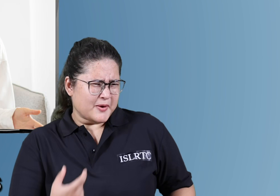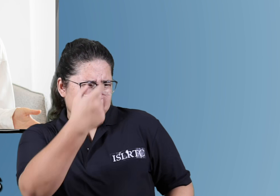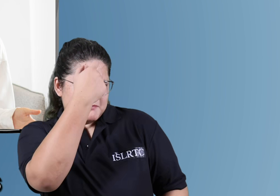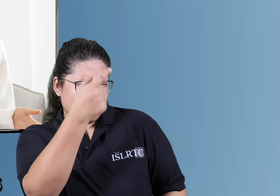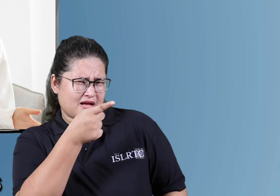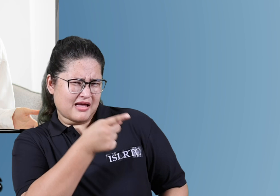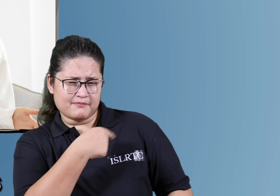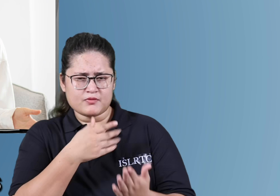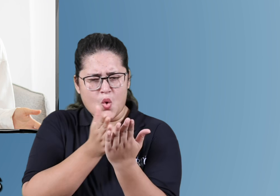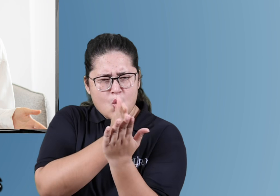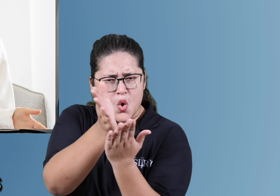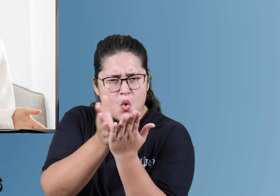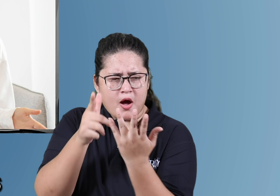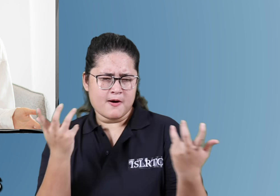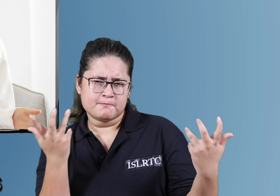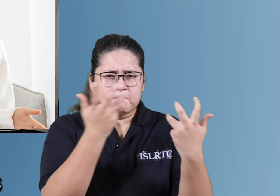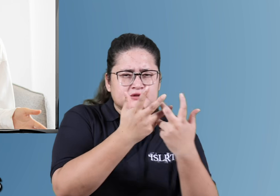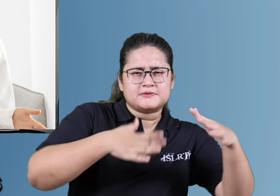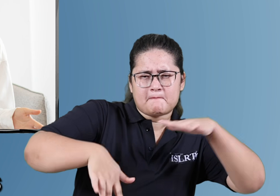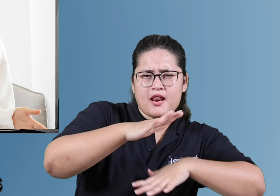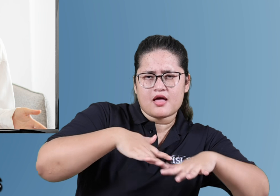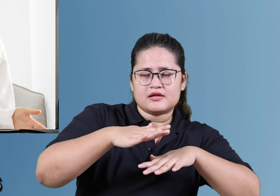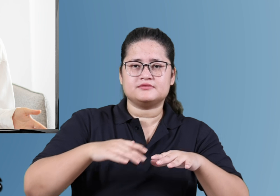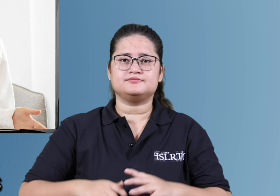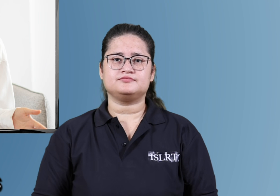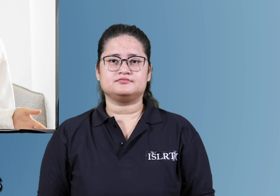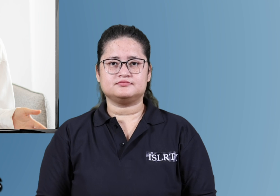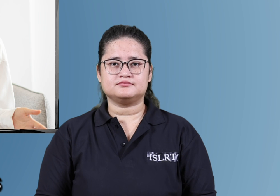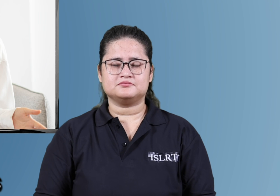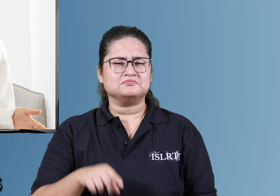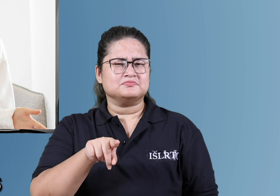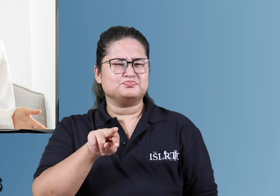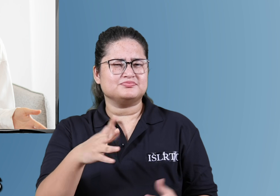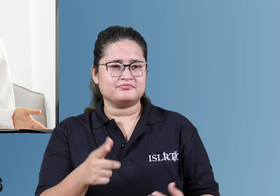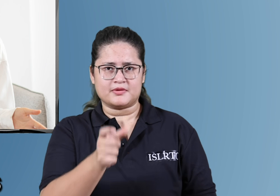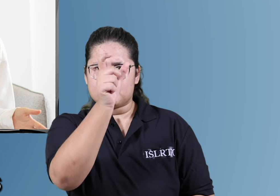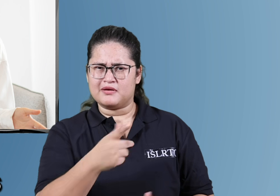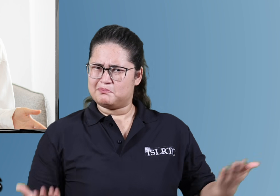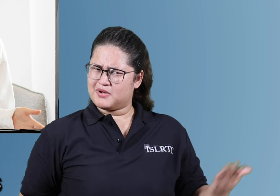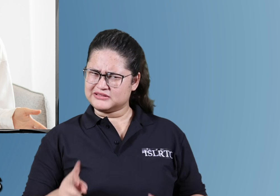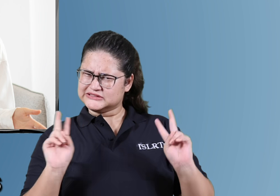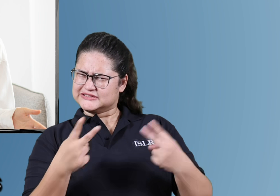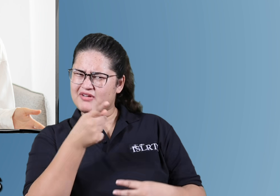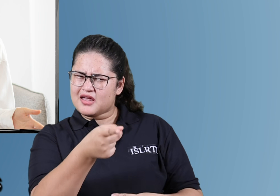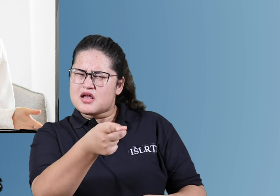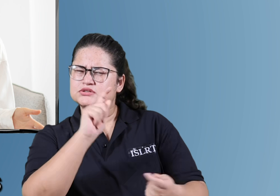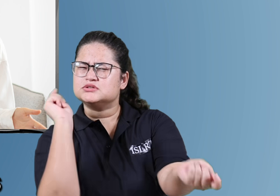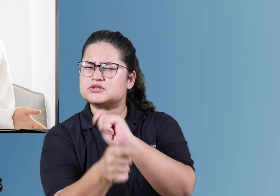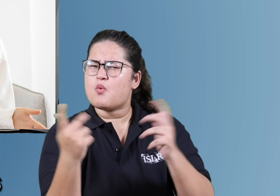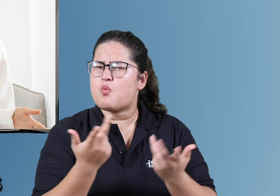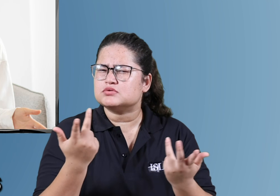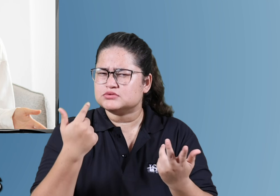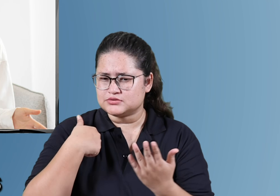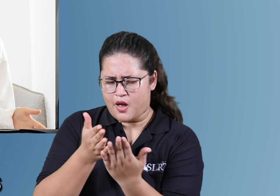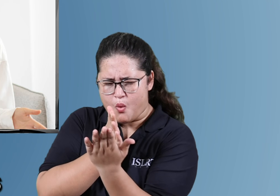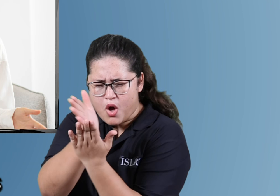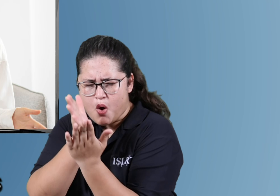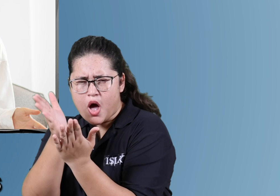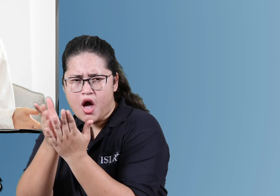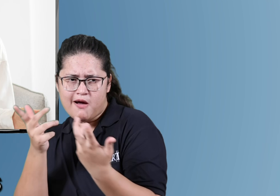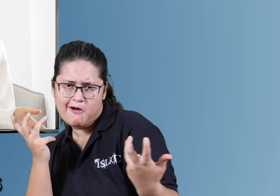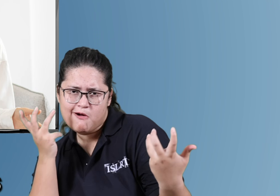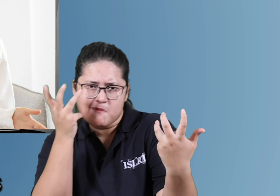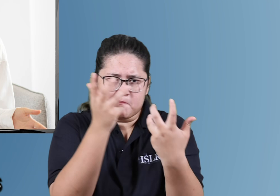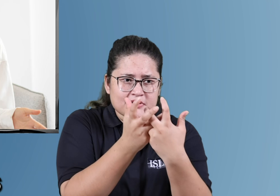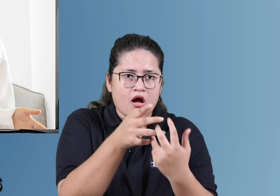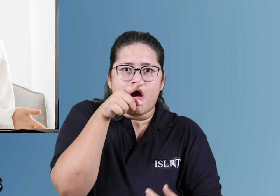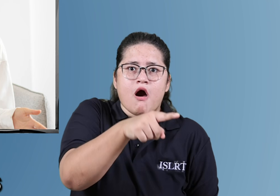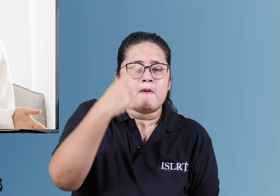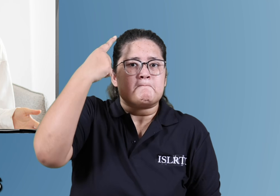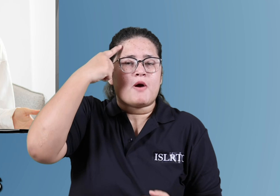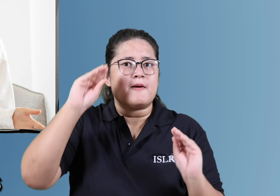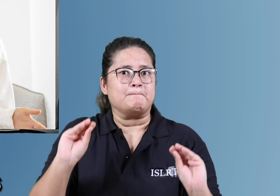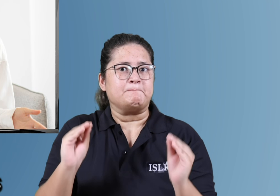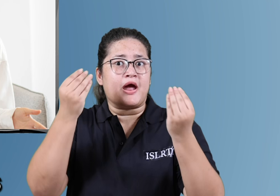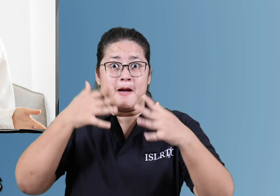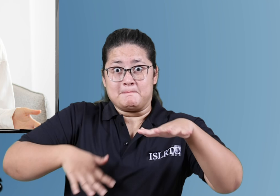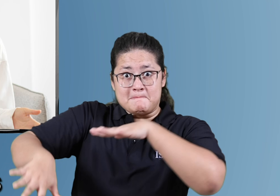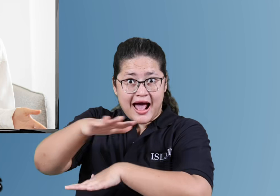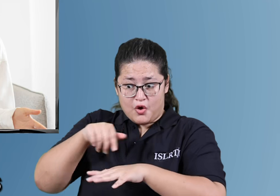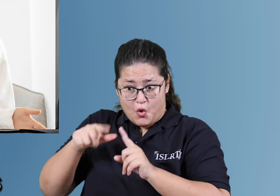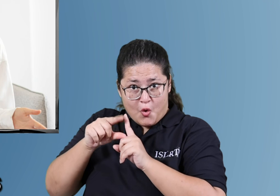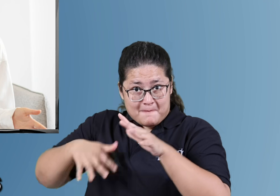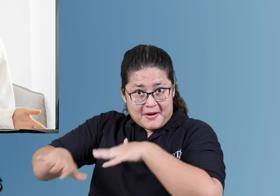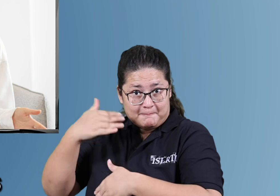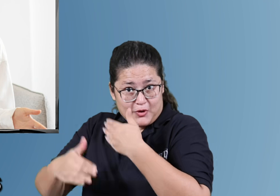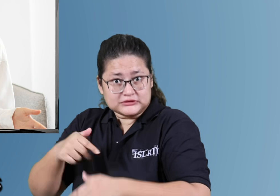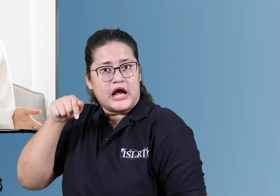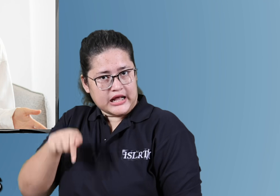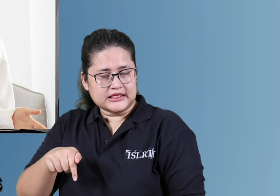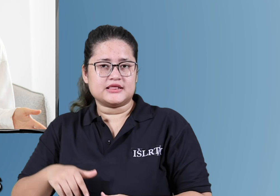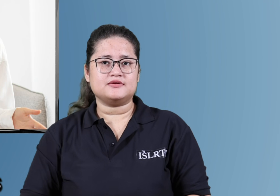Behavioral Interventions When a person’s behavior is problematic, actions and plans are made to change the behavior in order to improve their mental health or well-being.